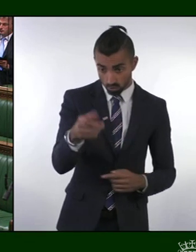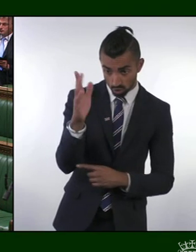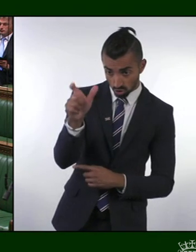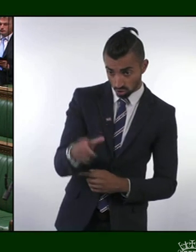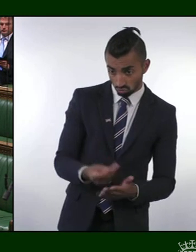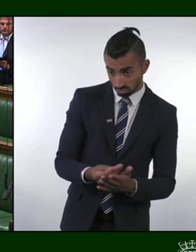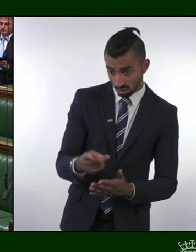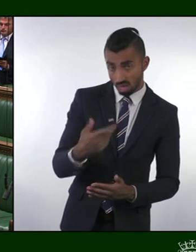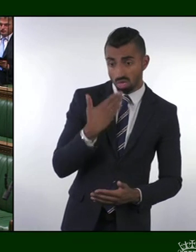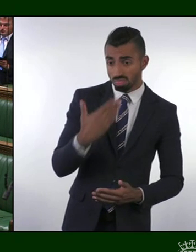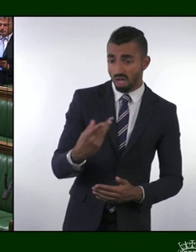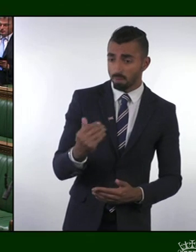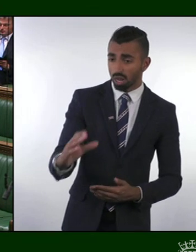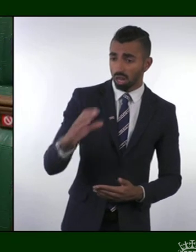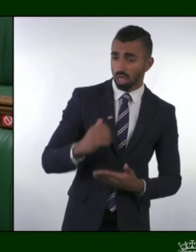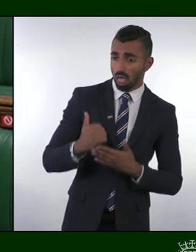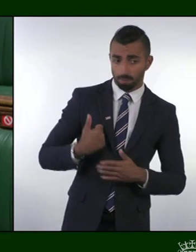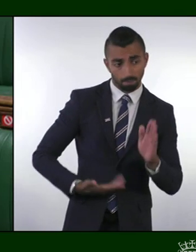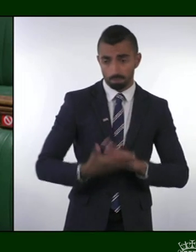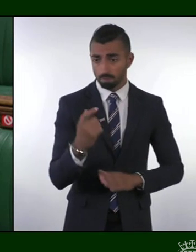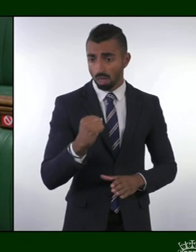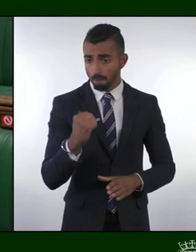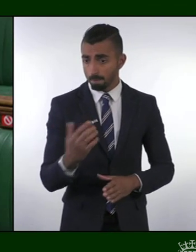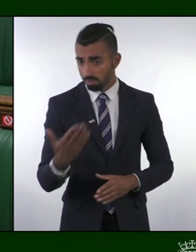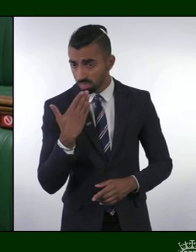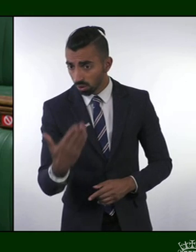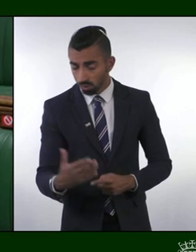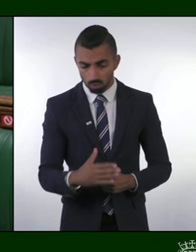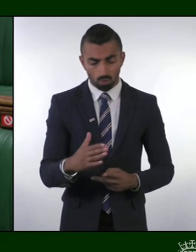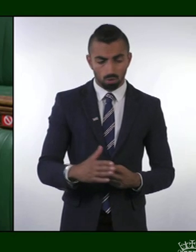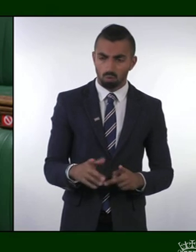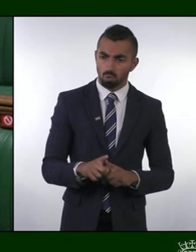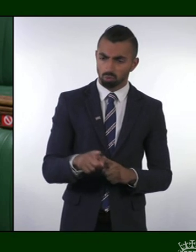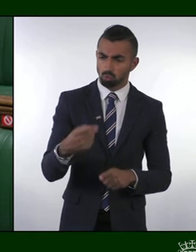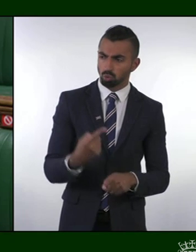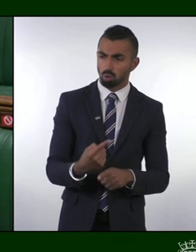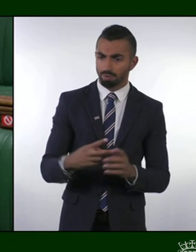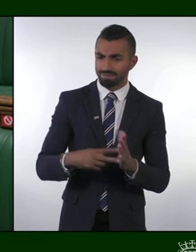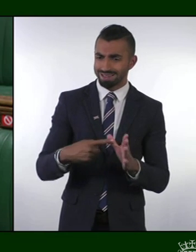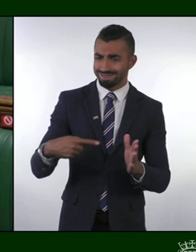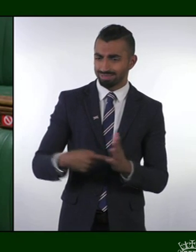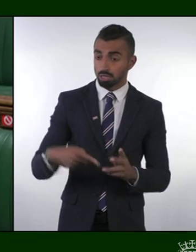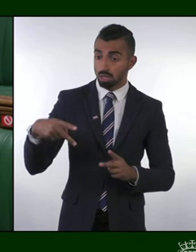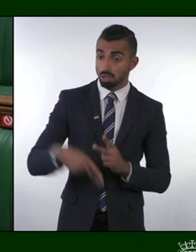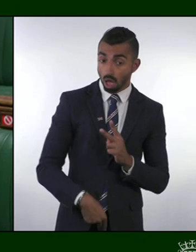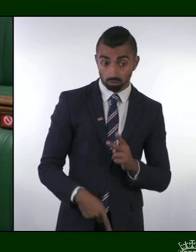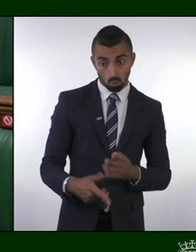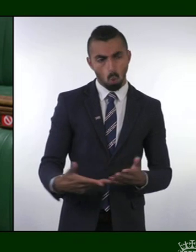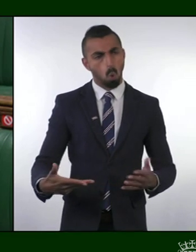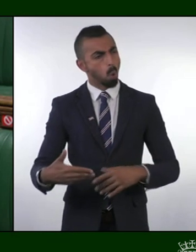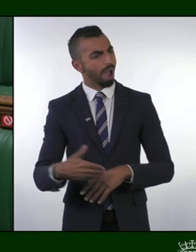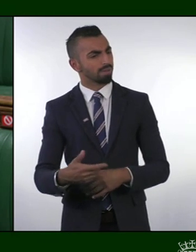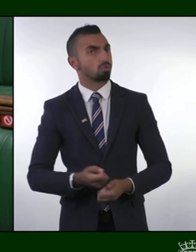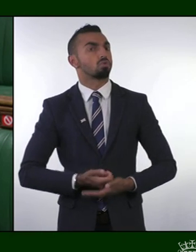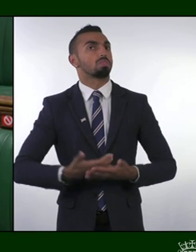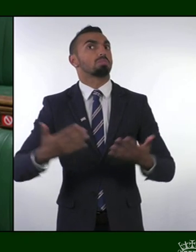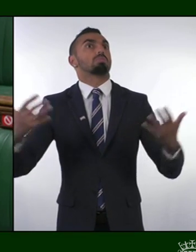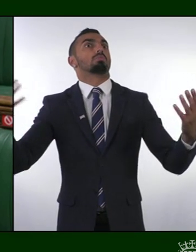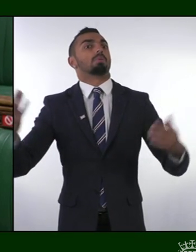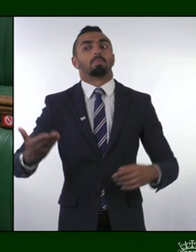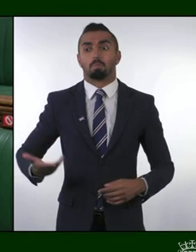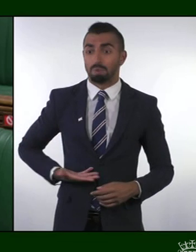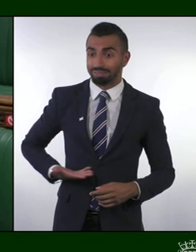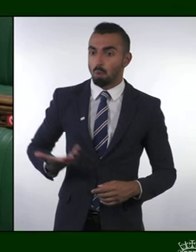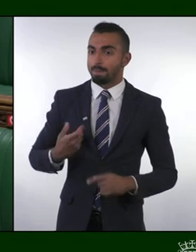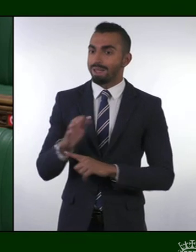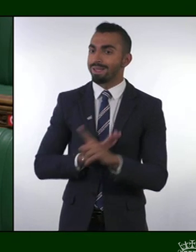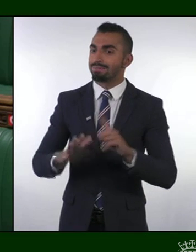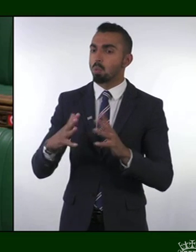I also thank him for the effect that his announcement about tourism VAT will have on hundreds of businesses and thousands of jobs in my constituency of Weston-Super-Mare.